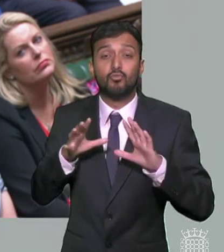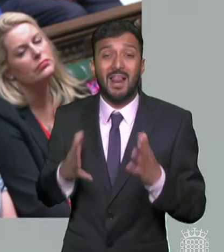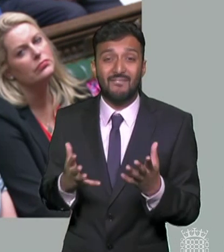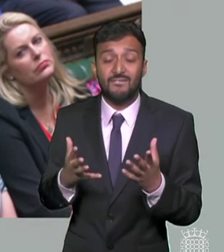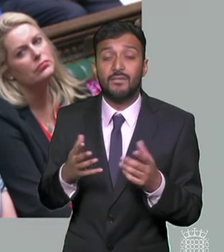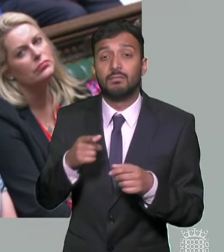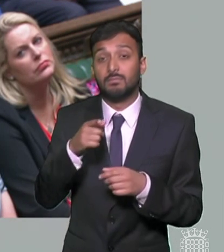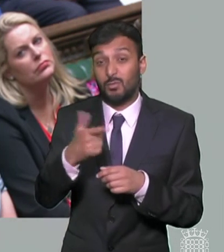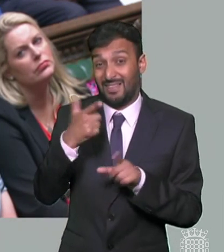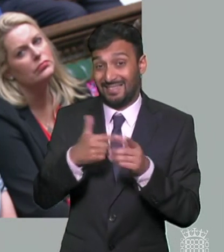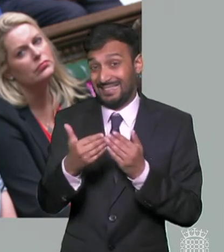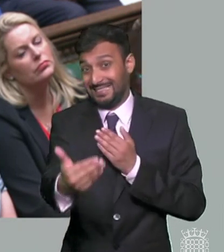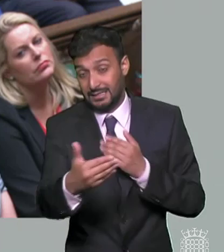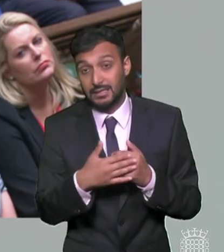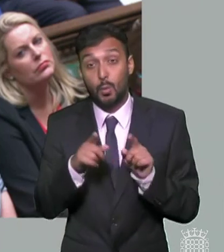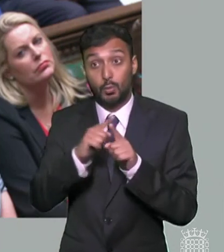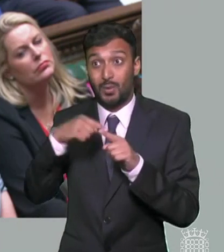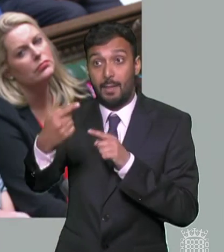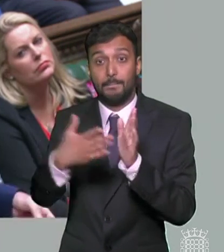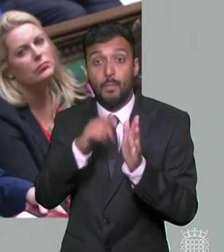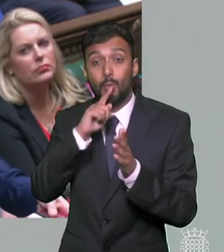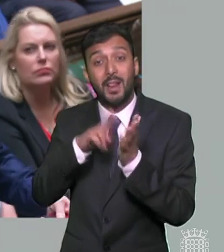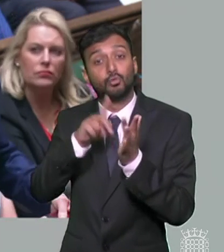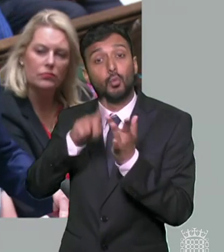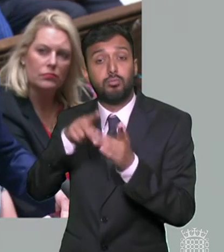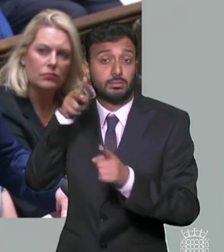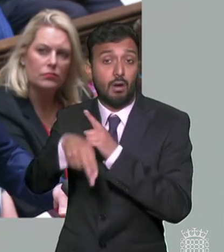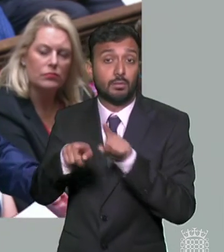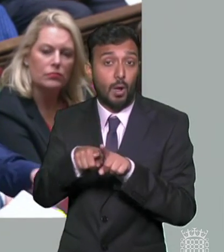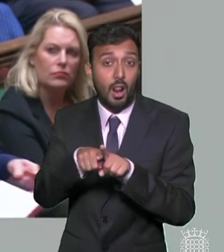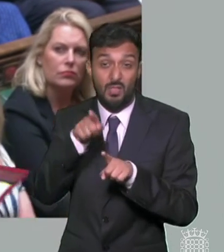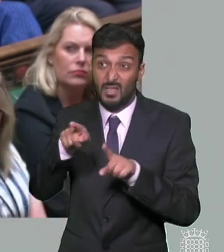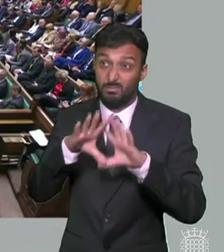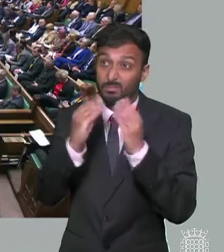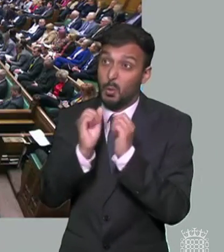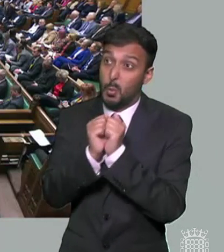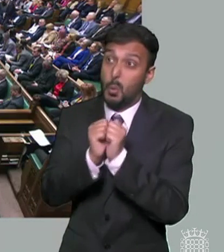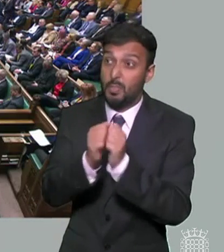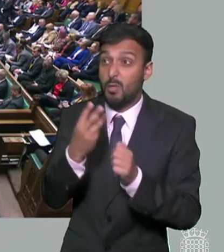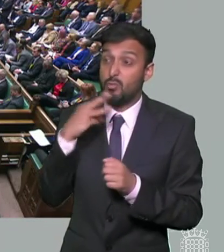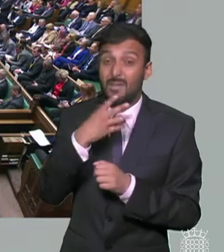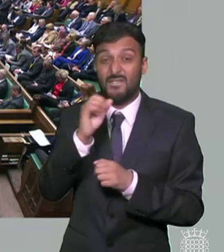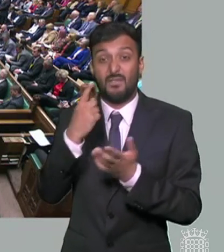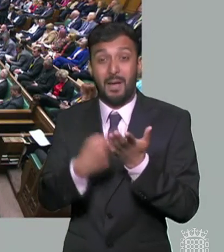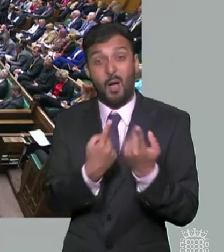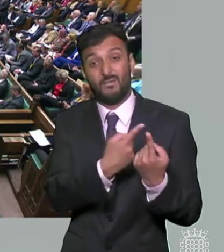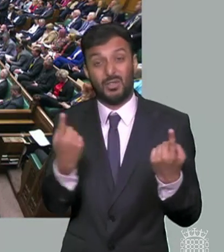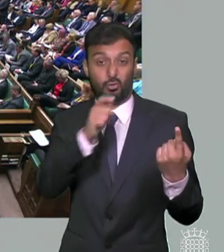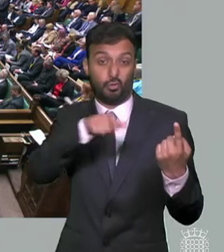Of course, just next month we are cutting national insurance, worth £330 for a typical employee.